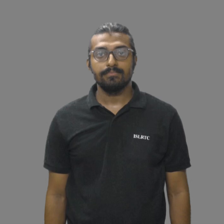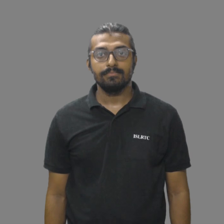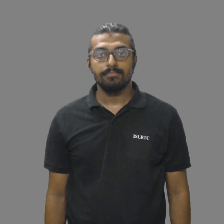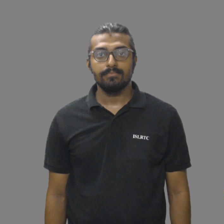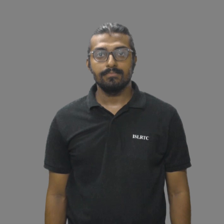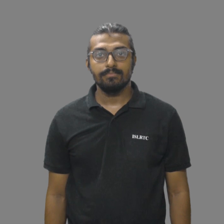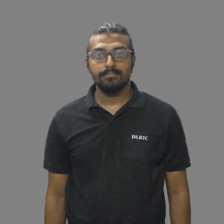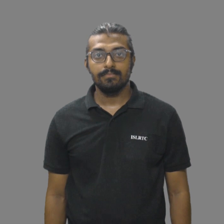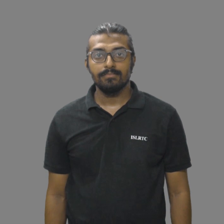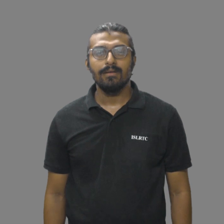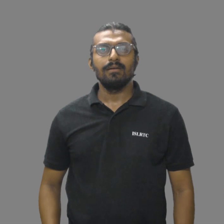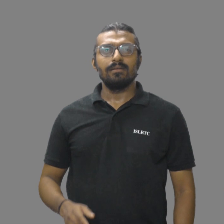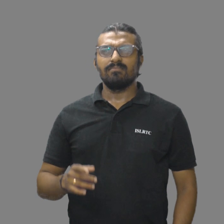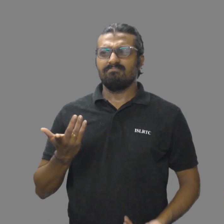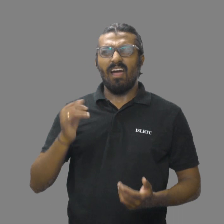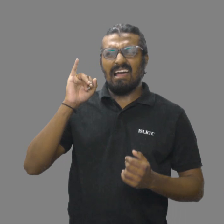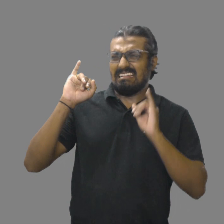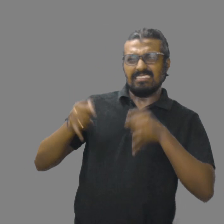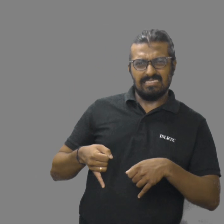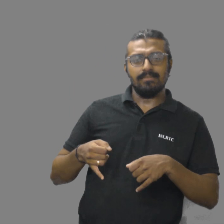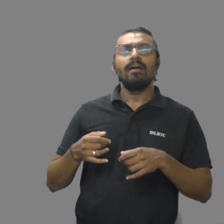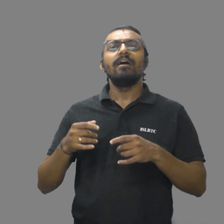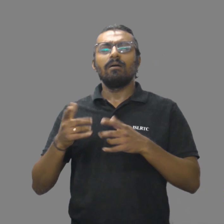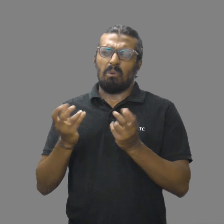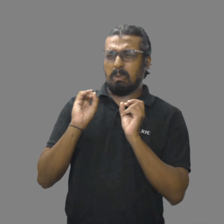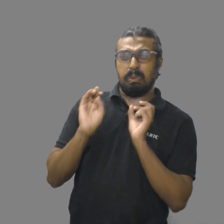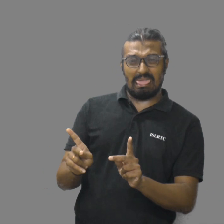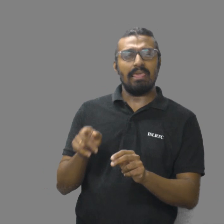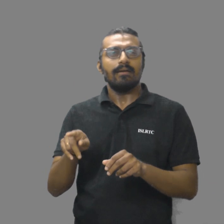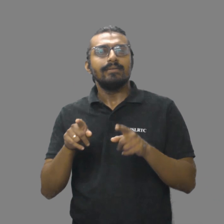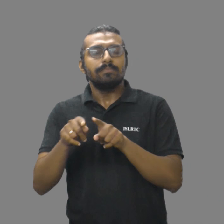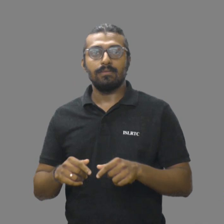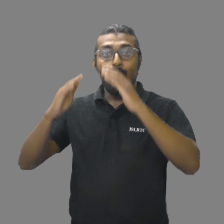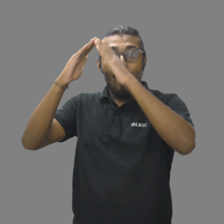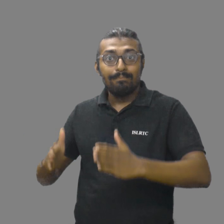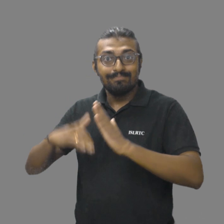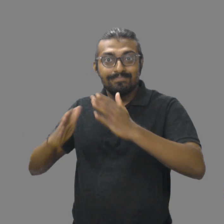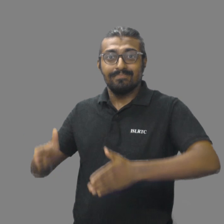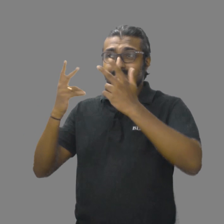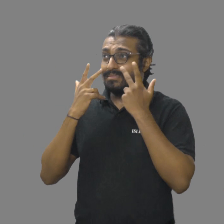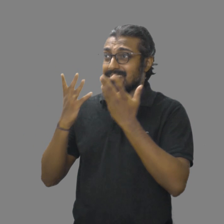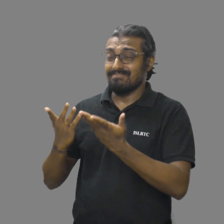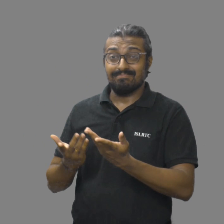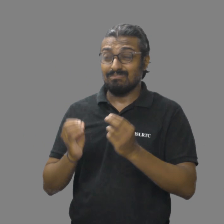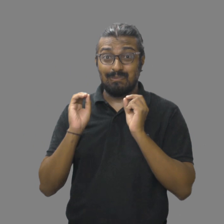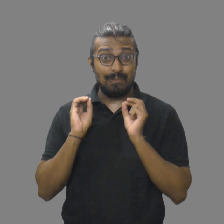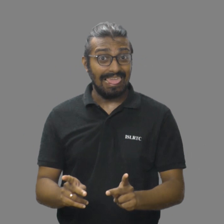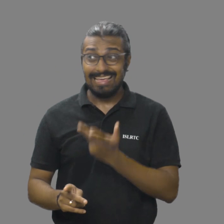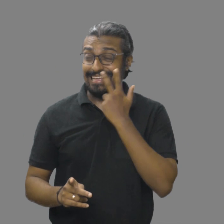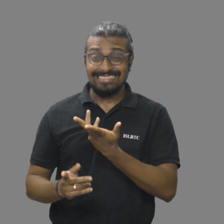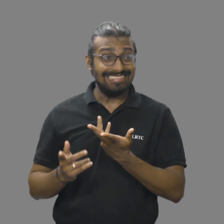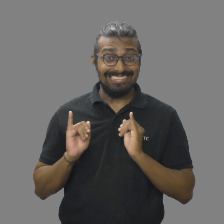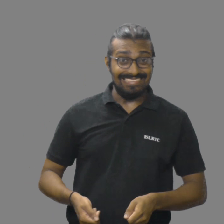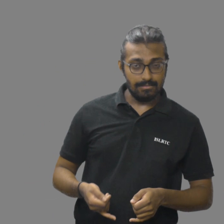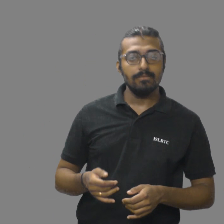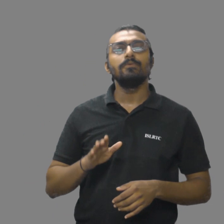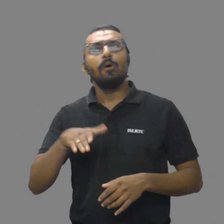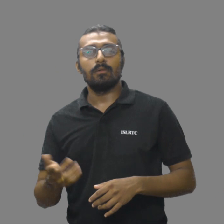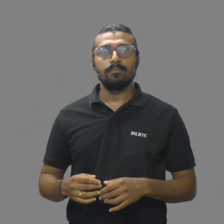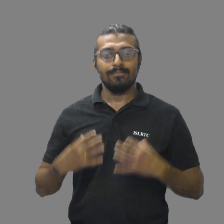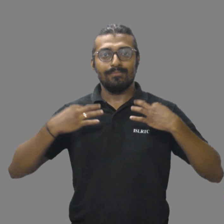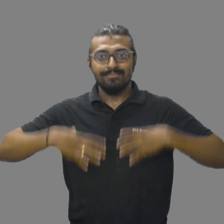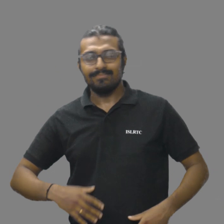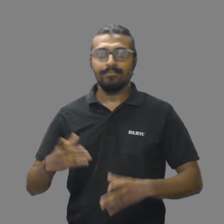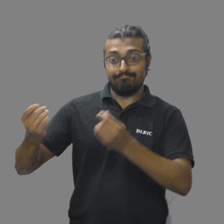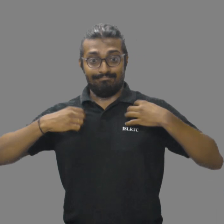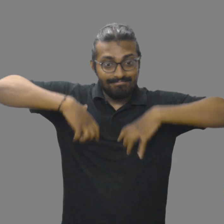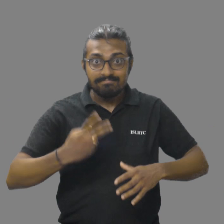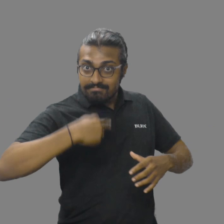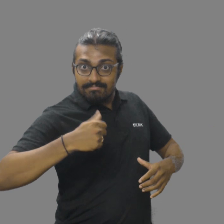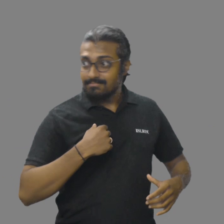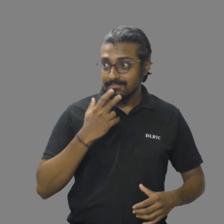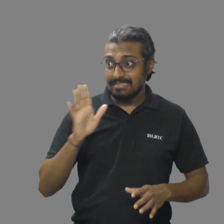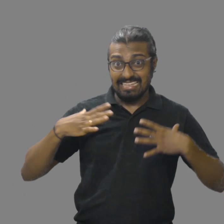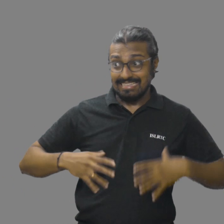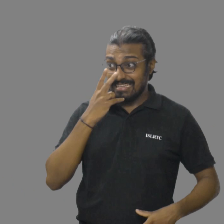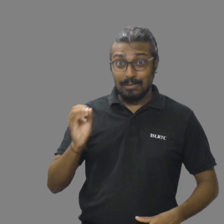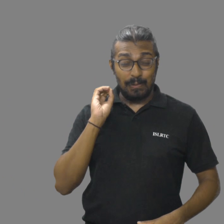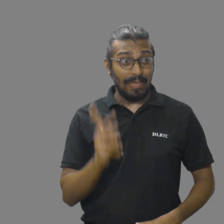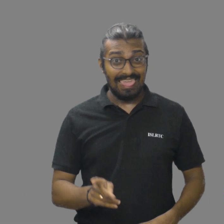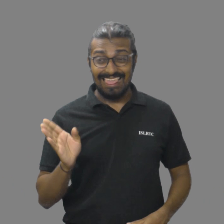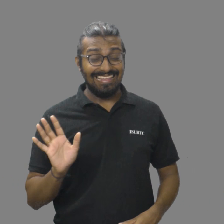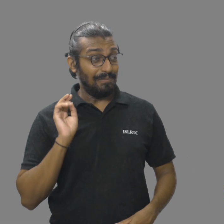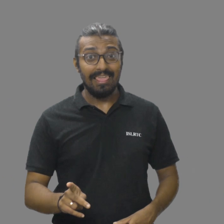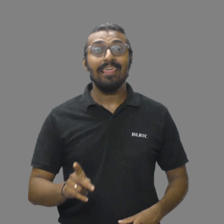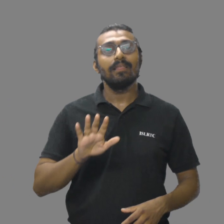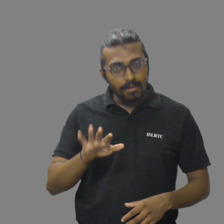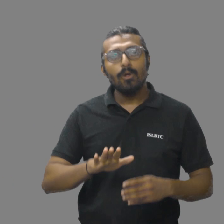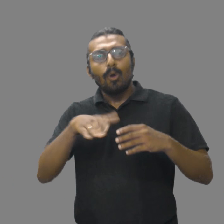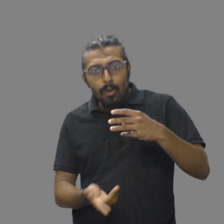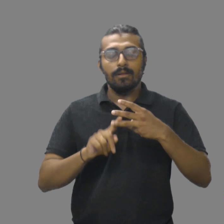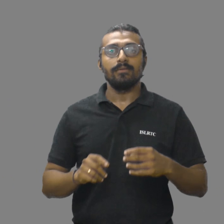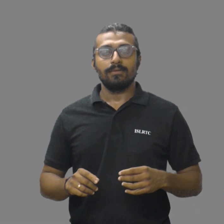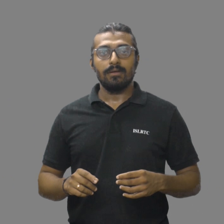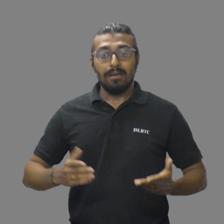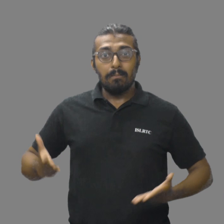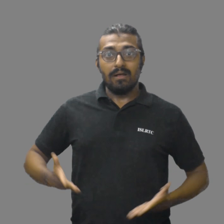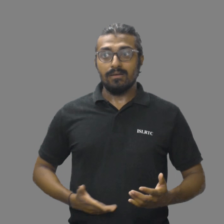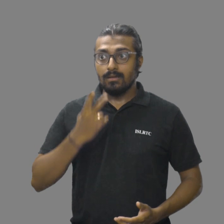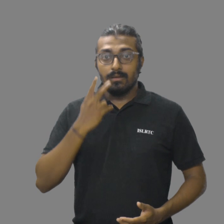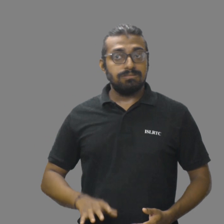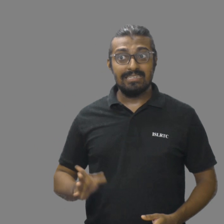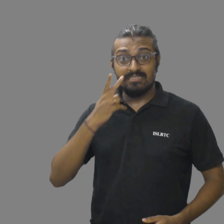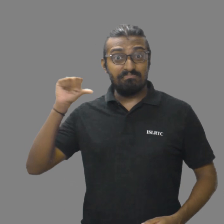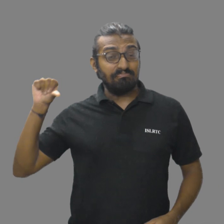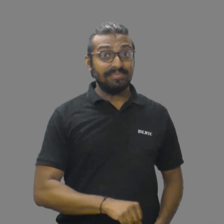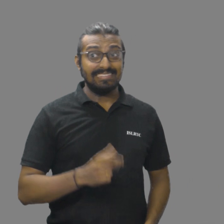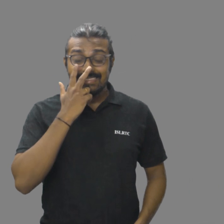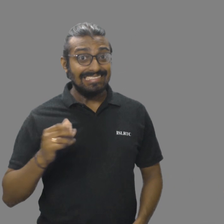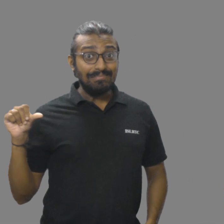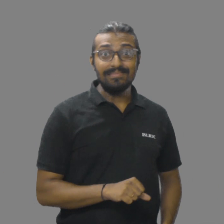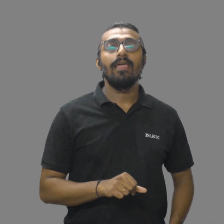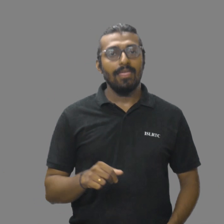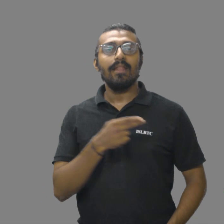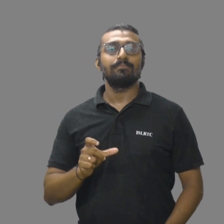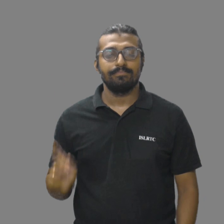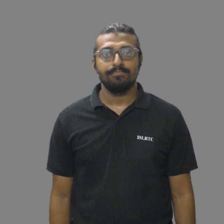Ugly